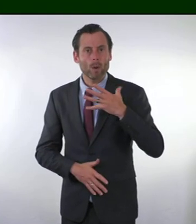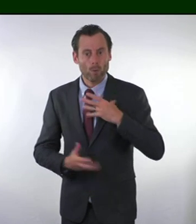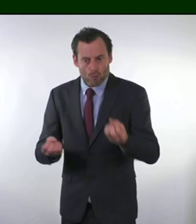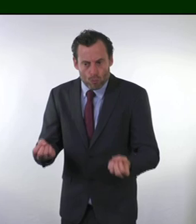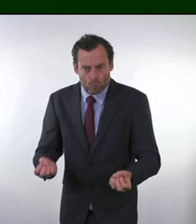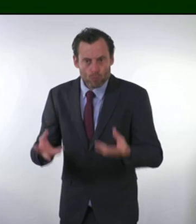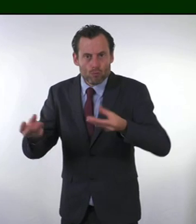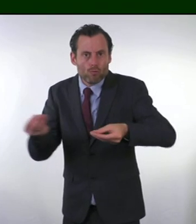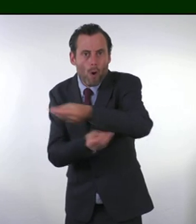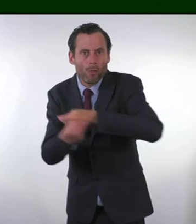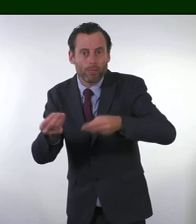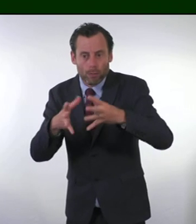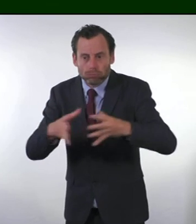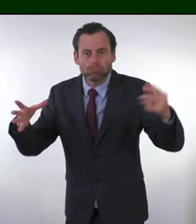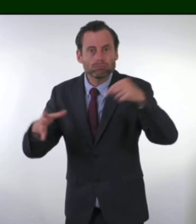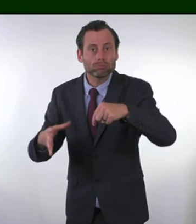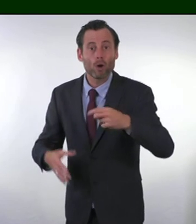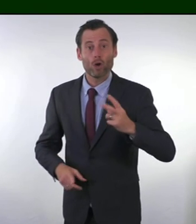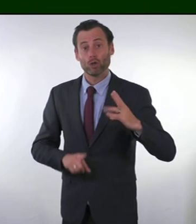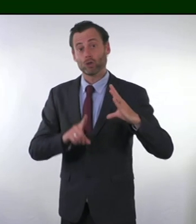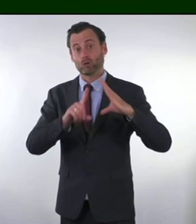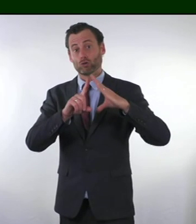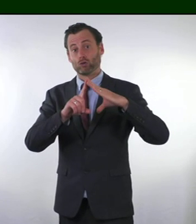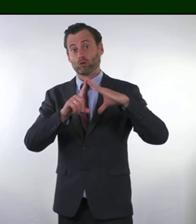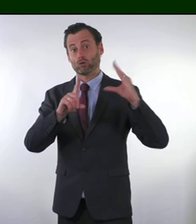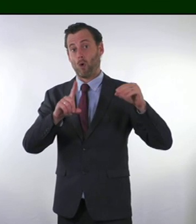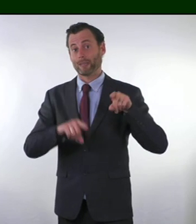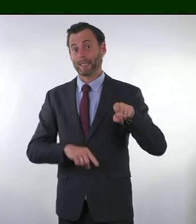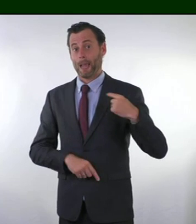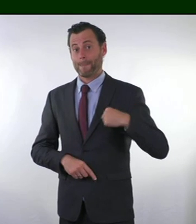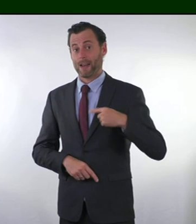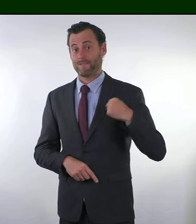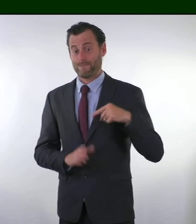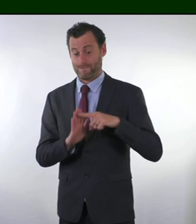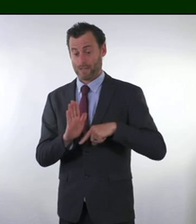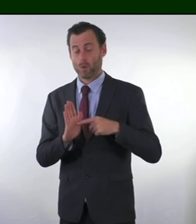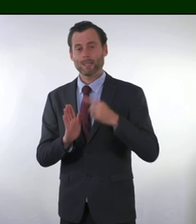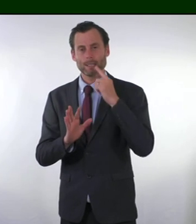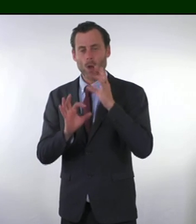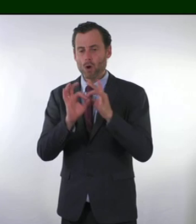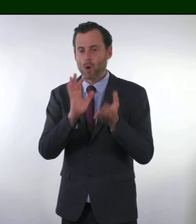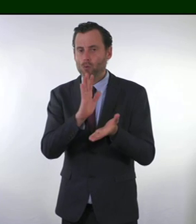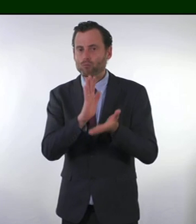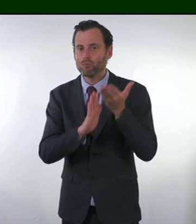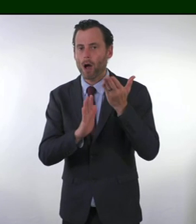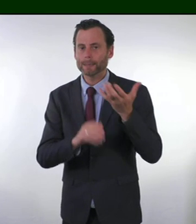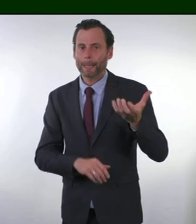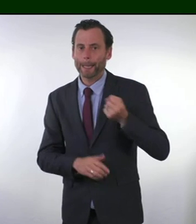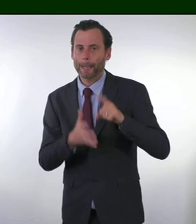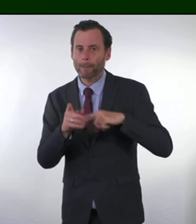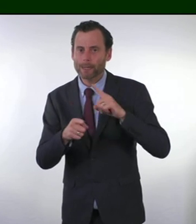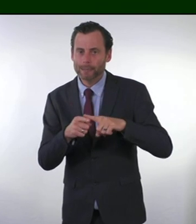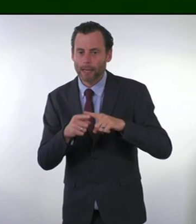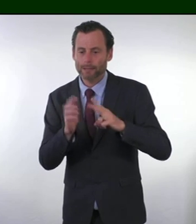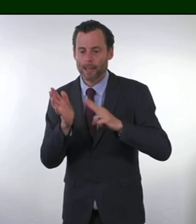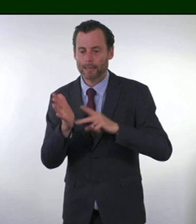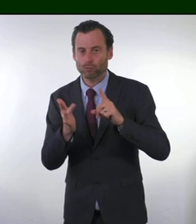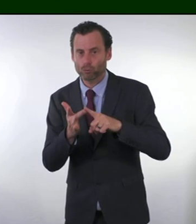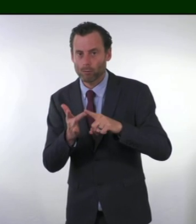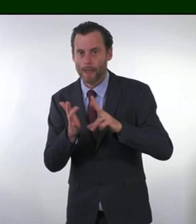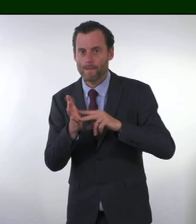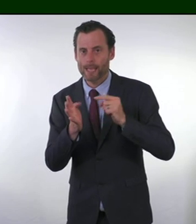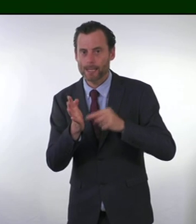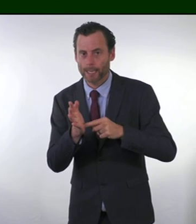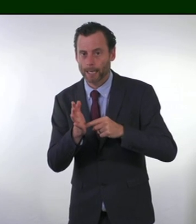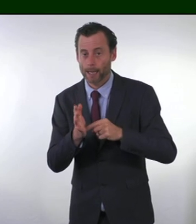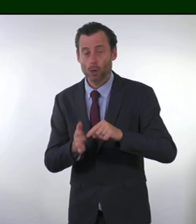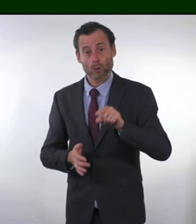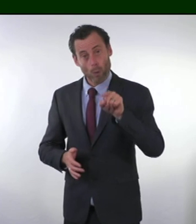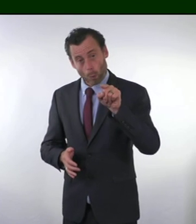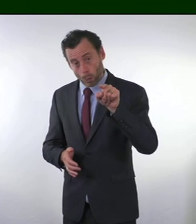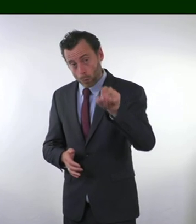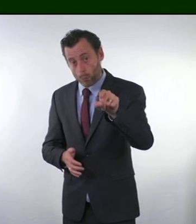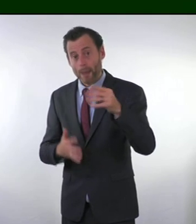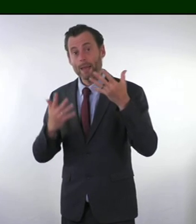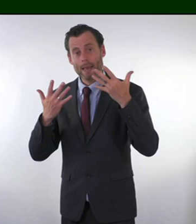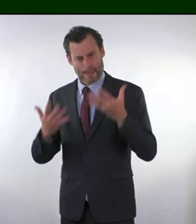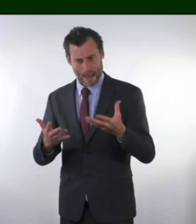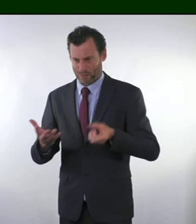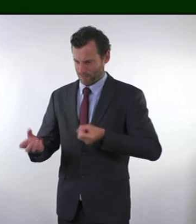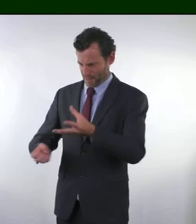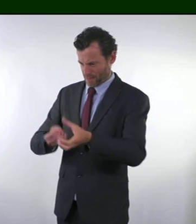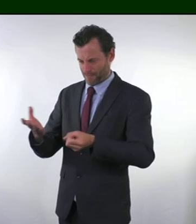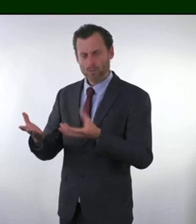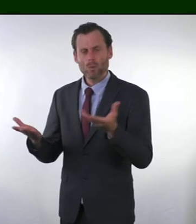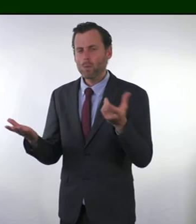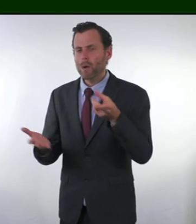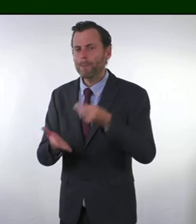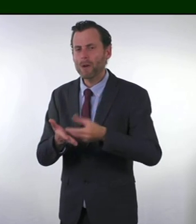The Tory manifesto committed them to no rises in income tax, national insurance or VAT, and therefore it is for the Conservatives to set out how any additional spending will be paid for.